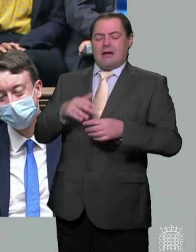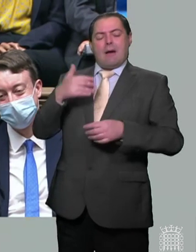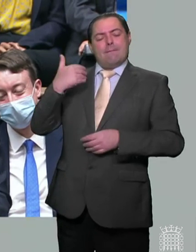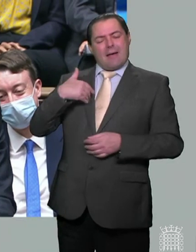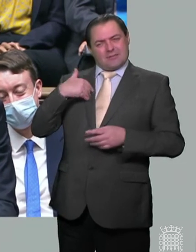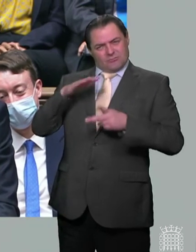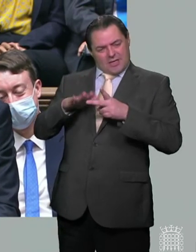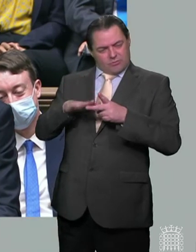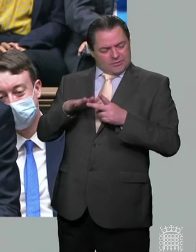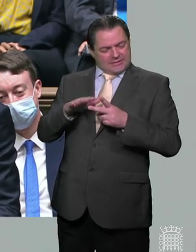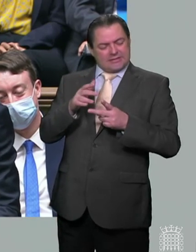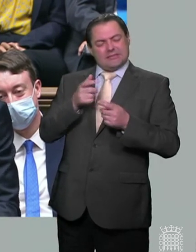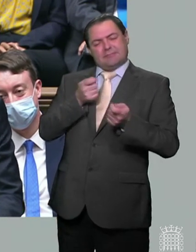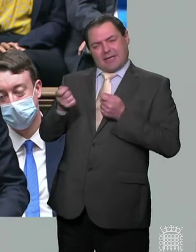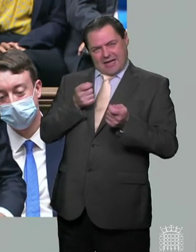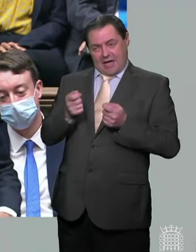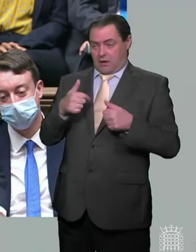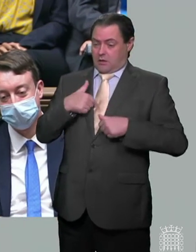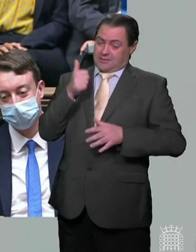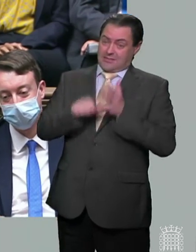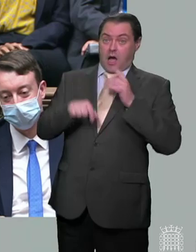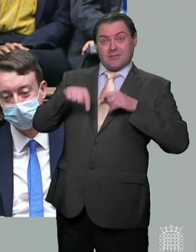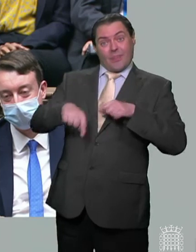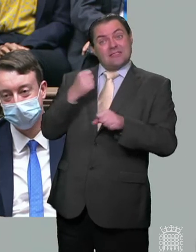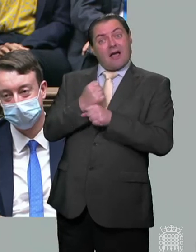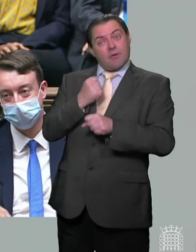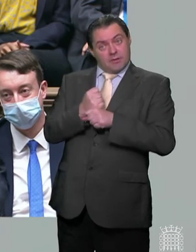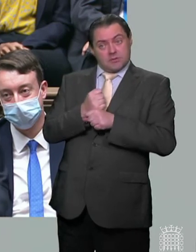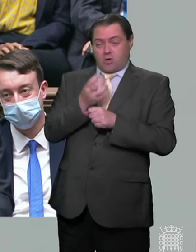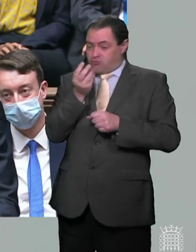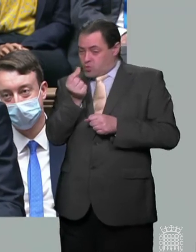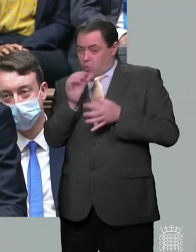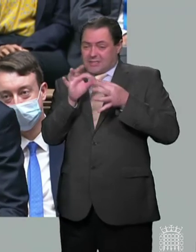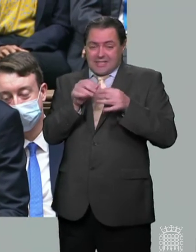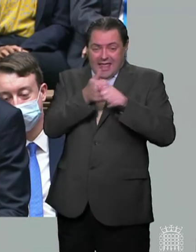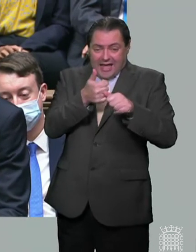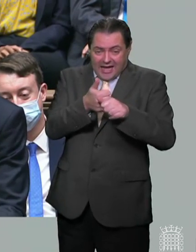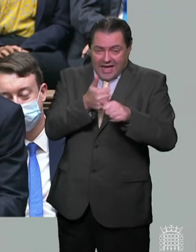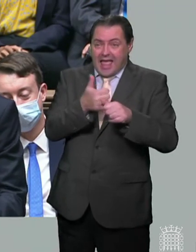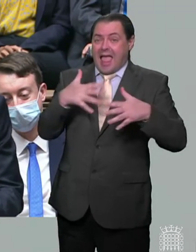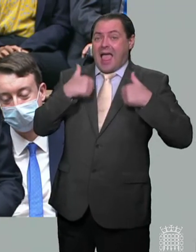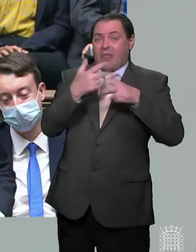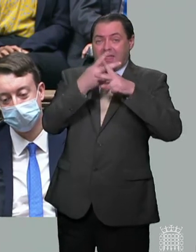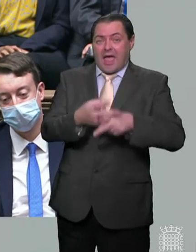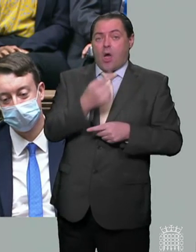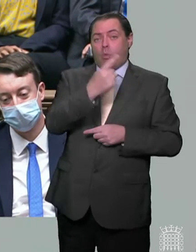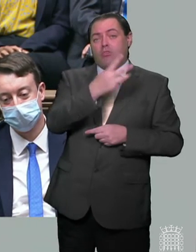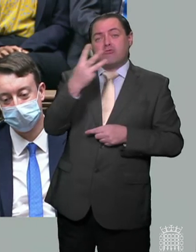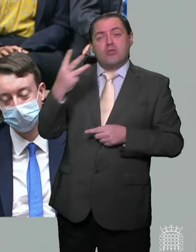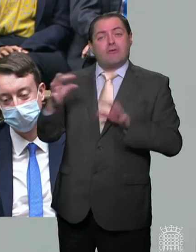At the start of this Parliament, resource spending on healthcare was £133 billion.